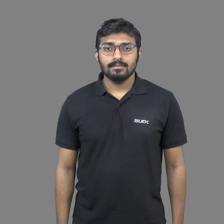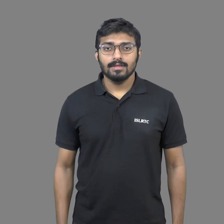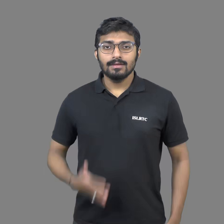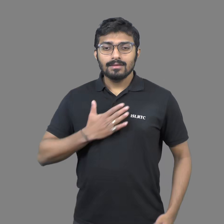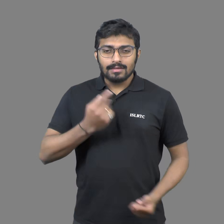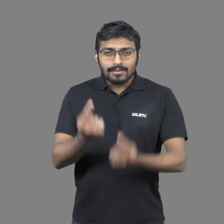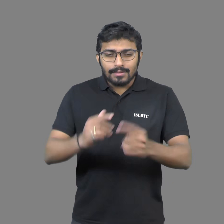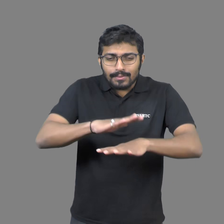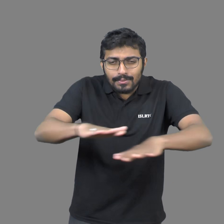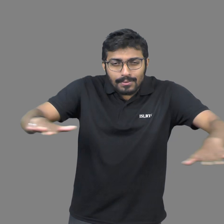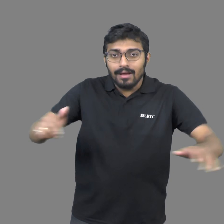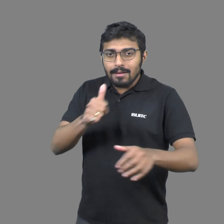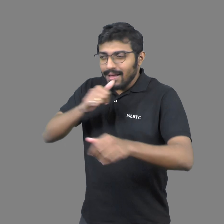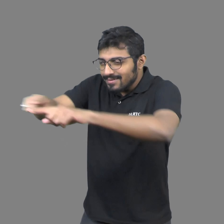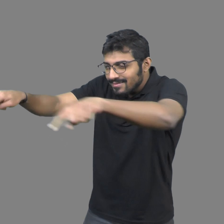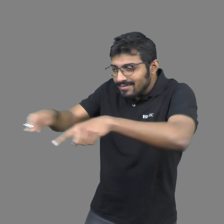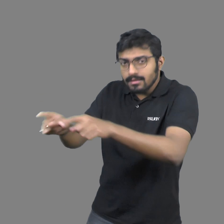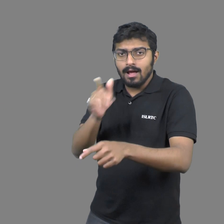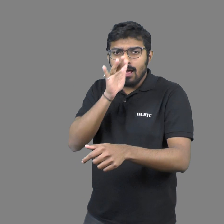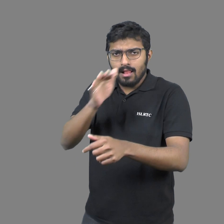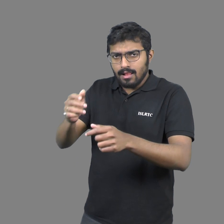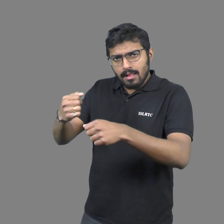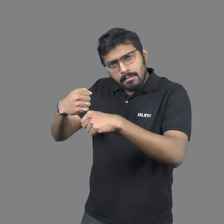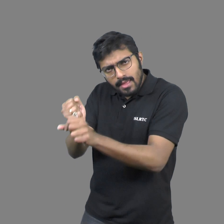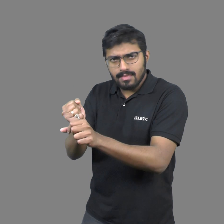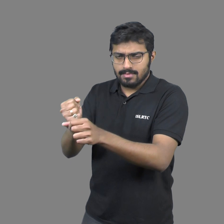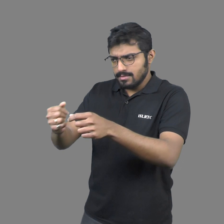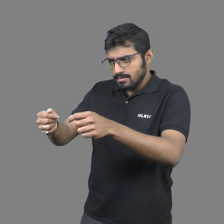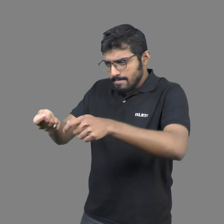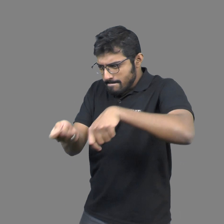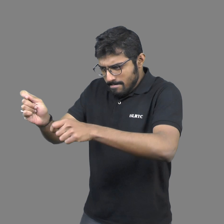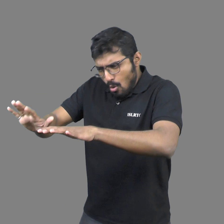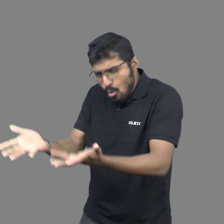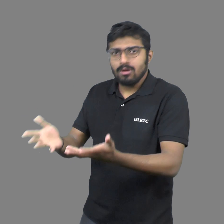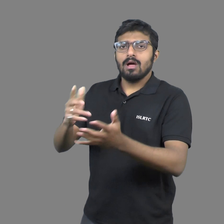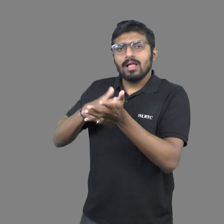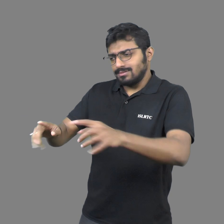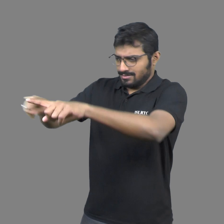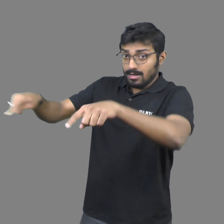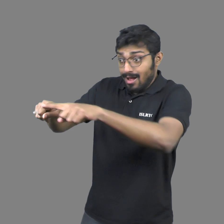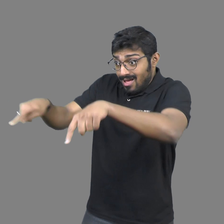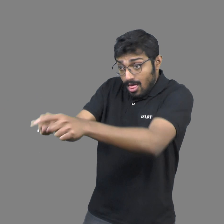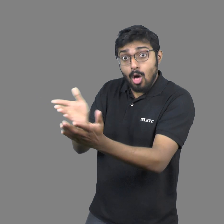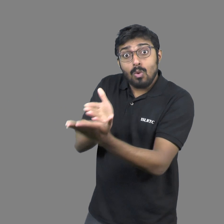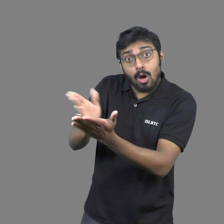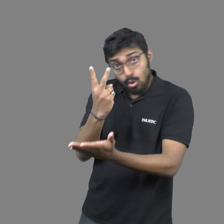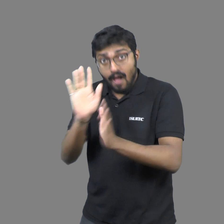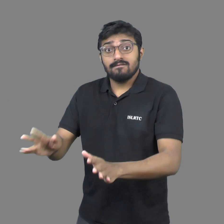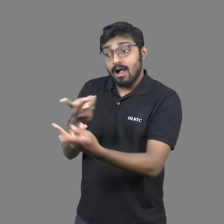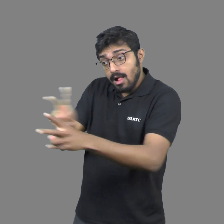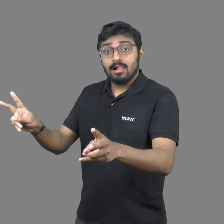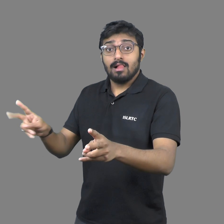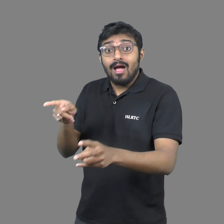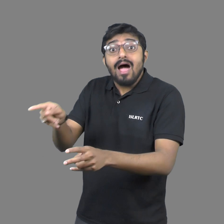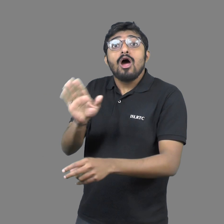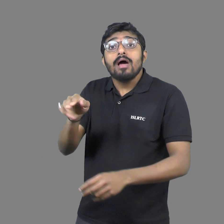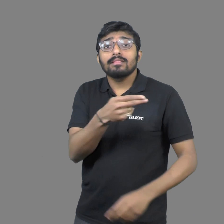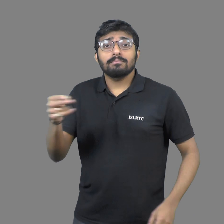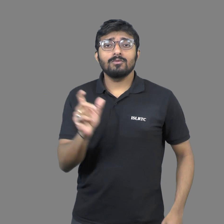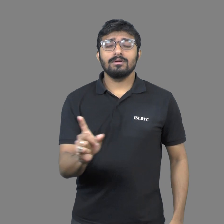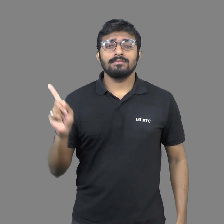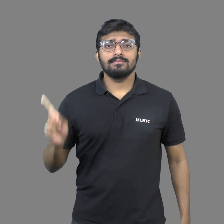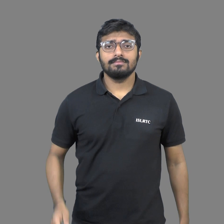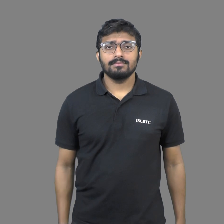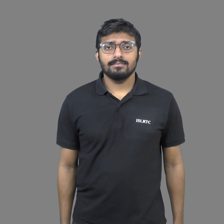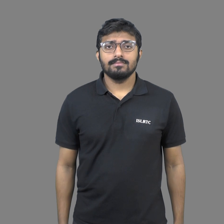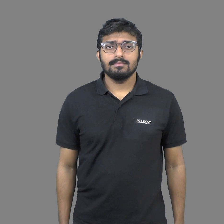Types of Water Garden